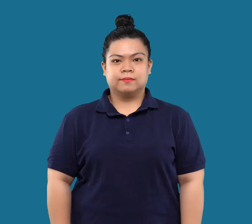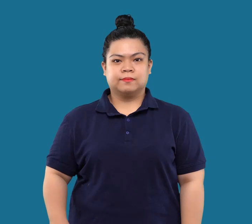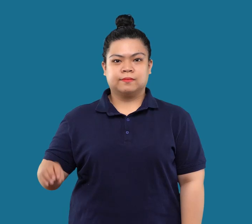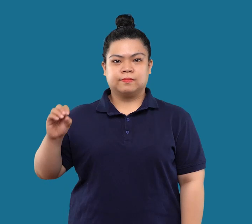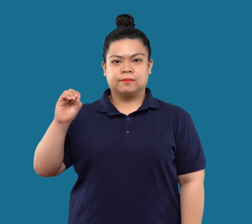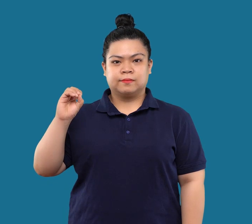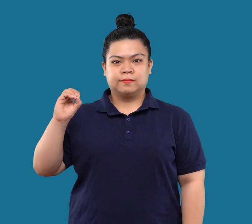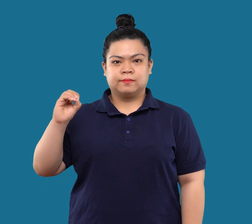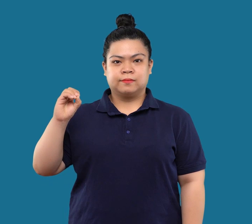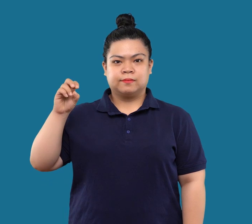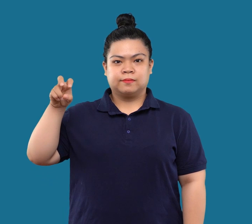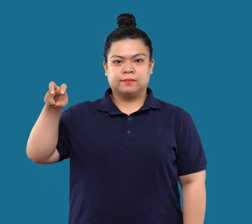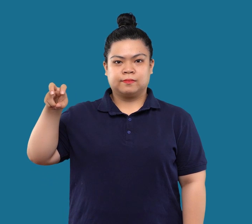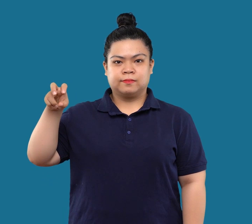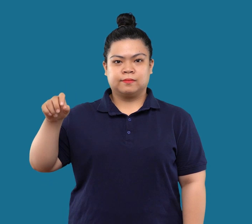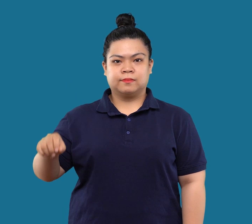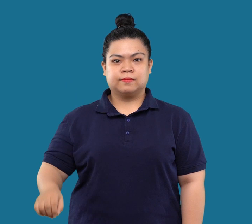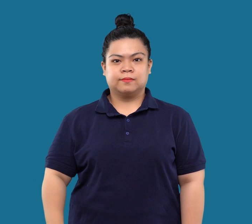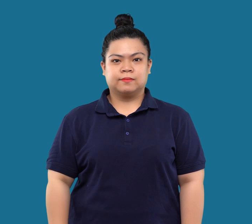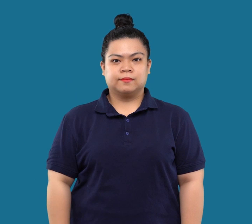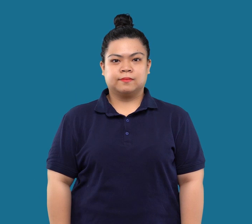ô